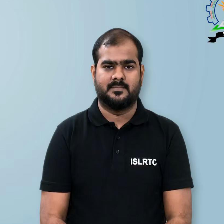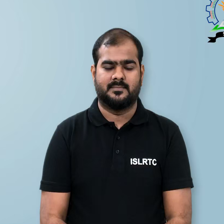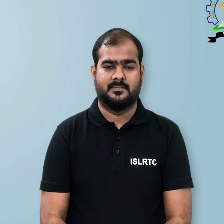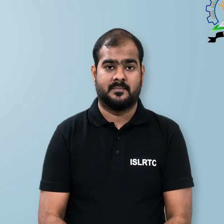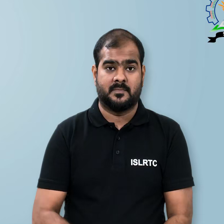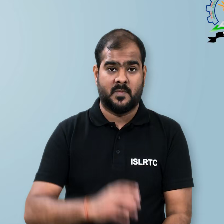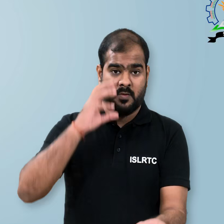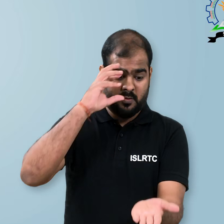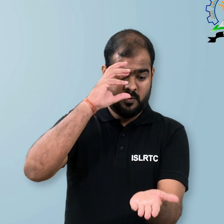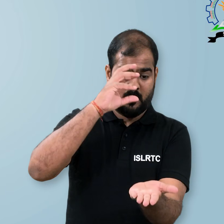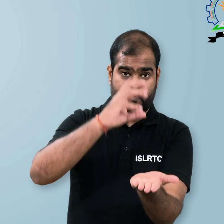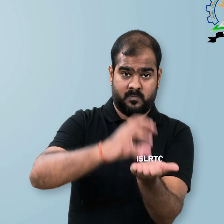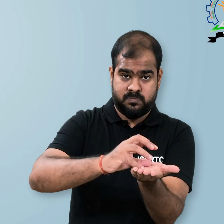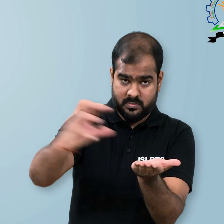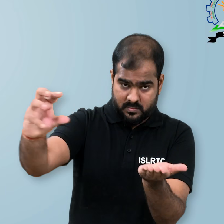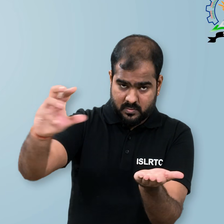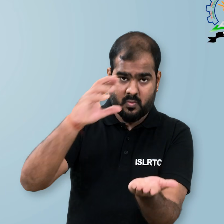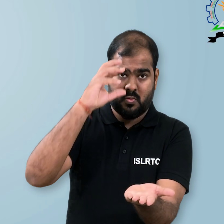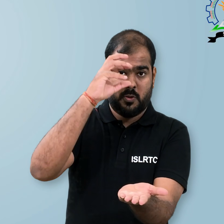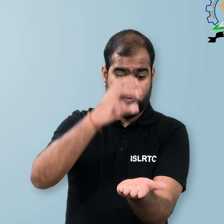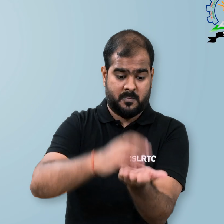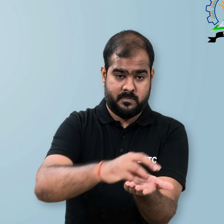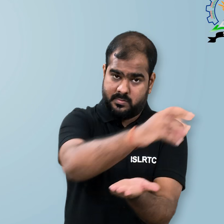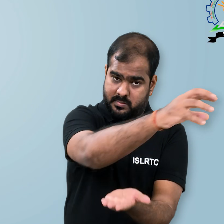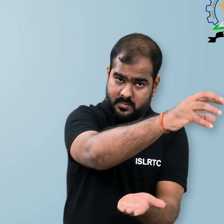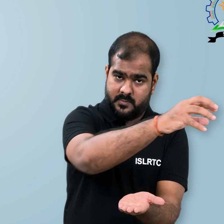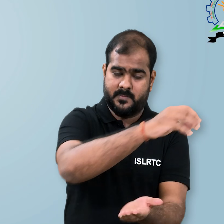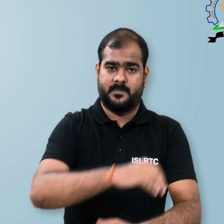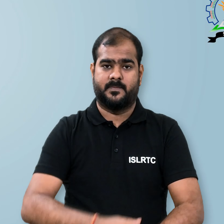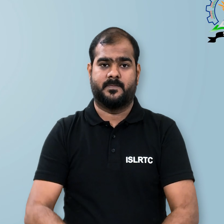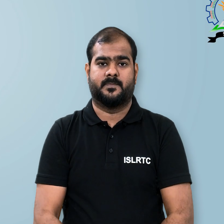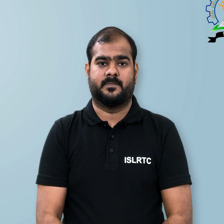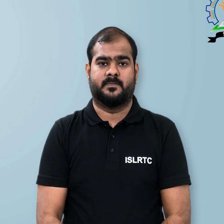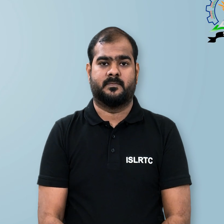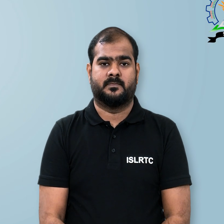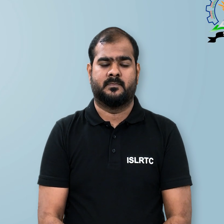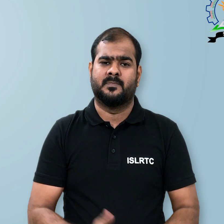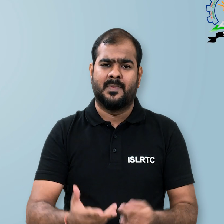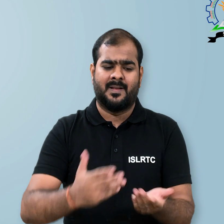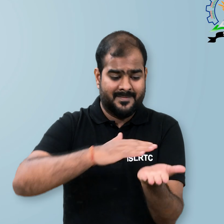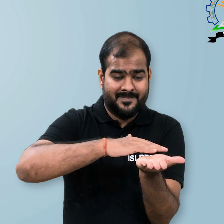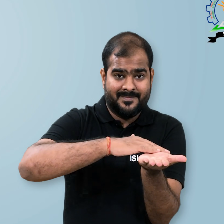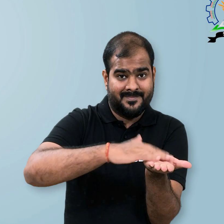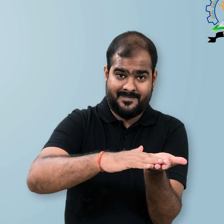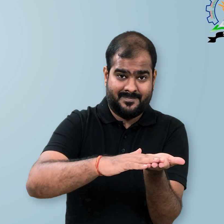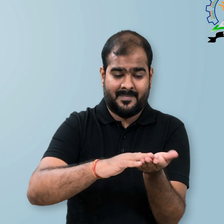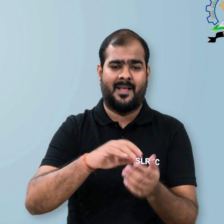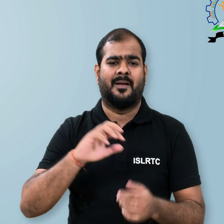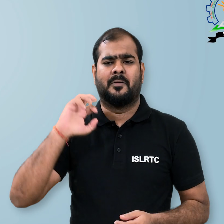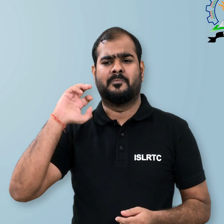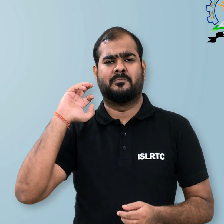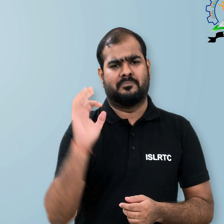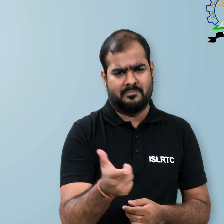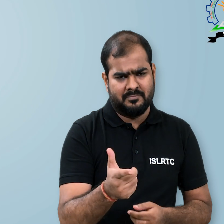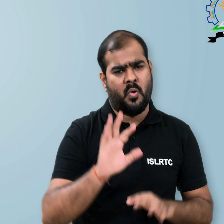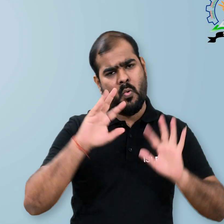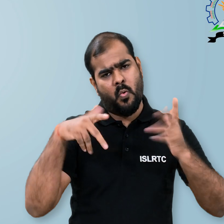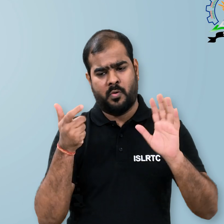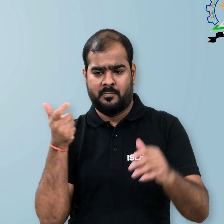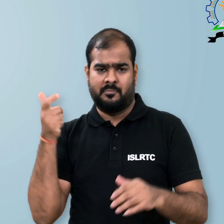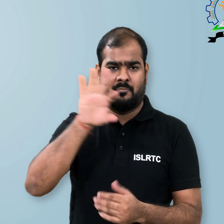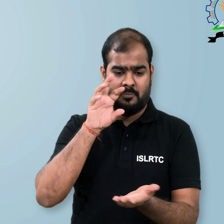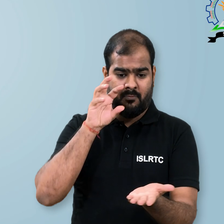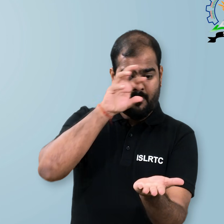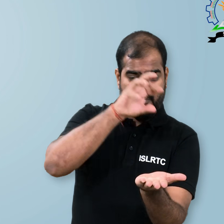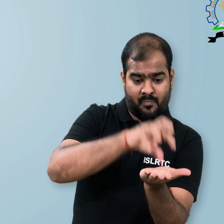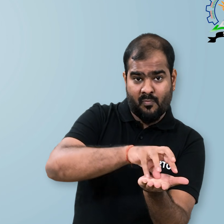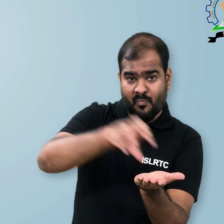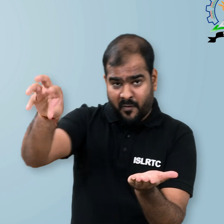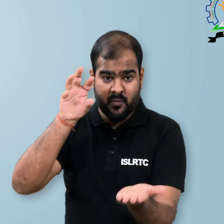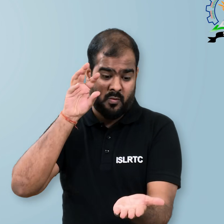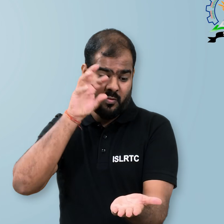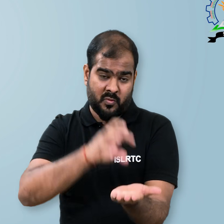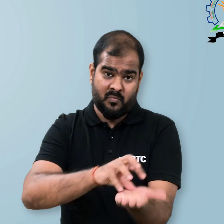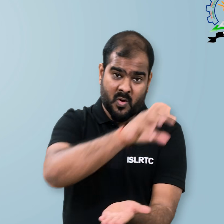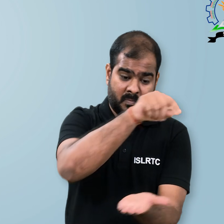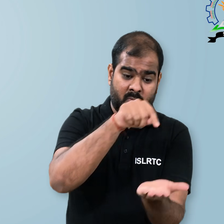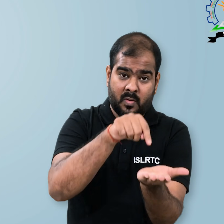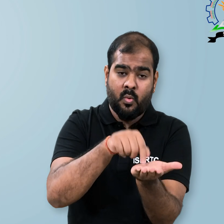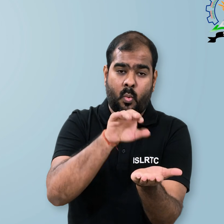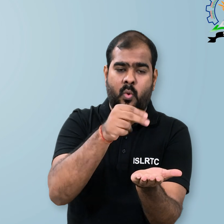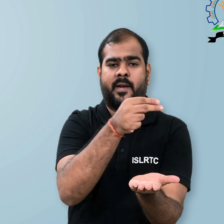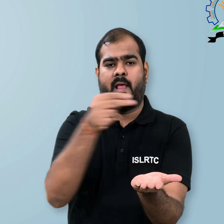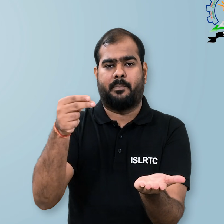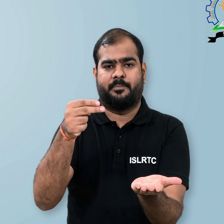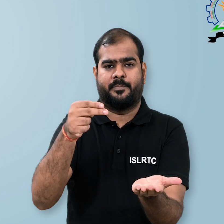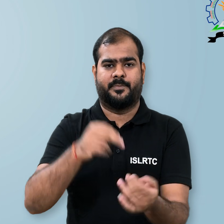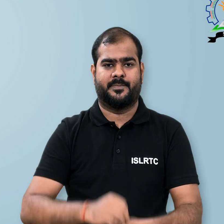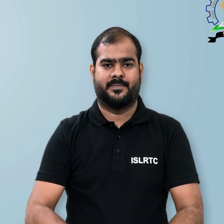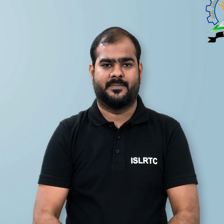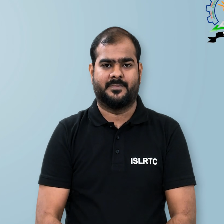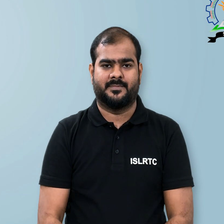Turn The lateral movement of the ball after pitching, especially in spin bowling.